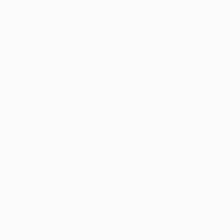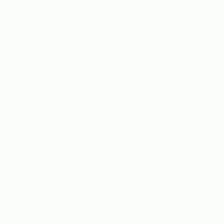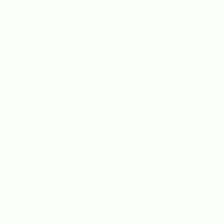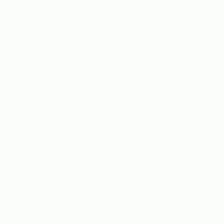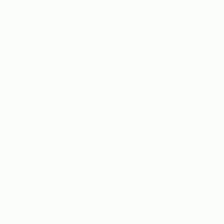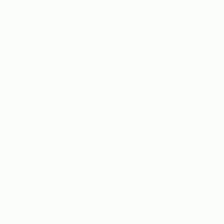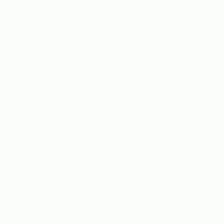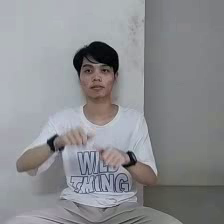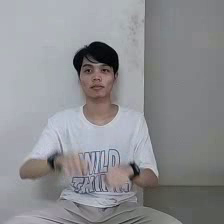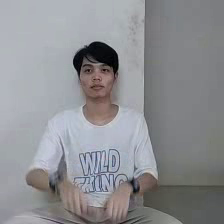Nhớ